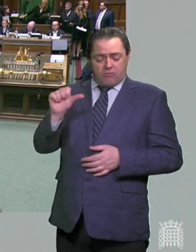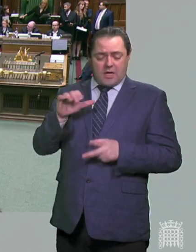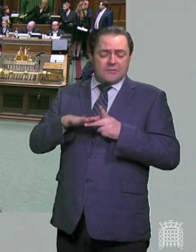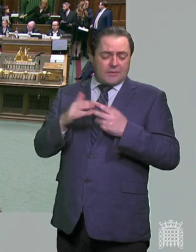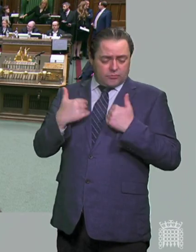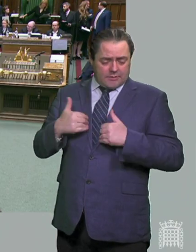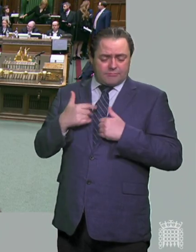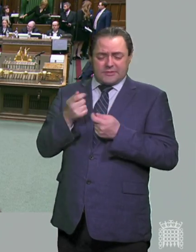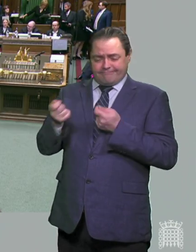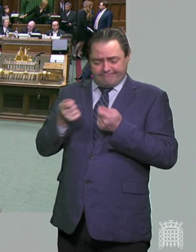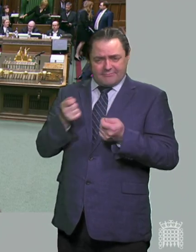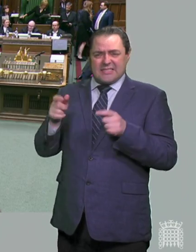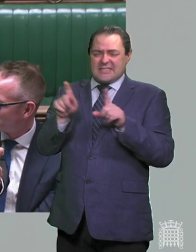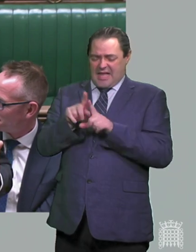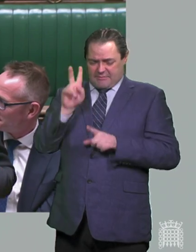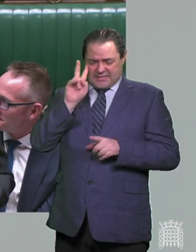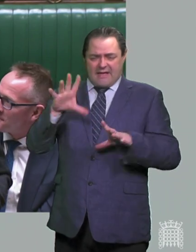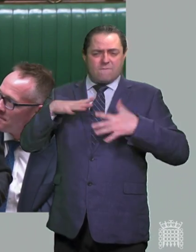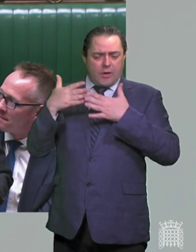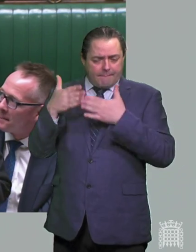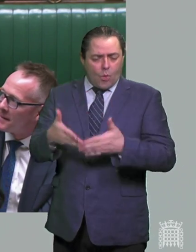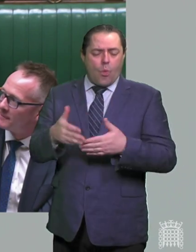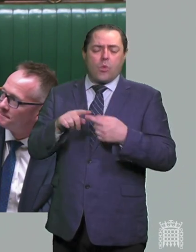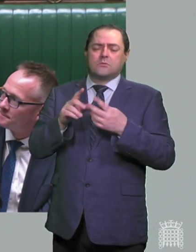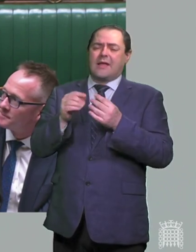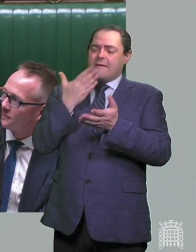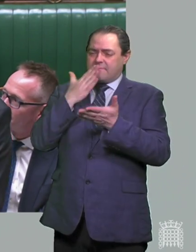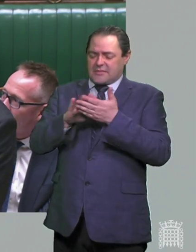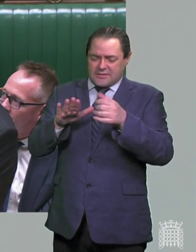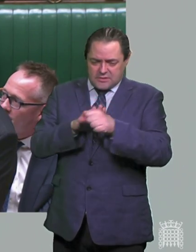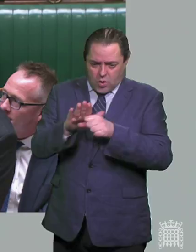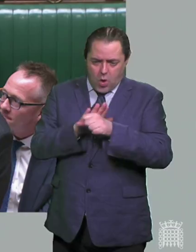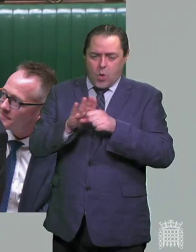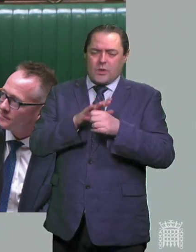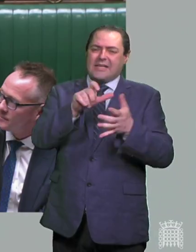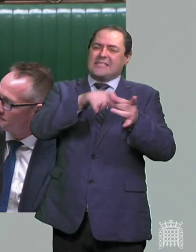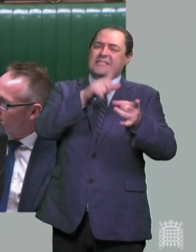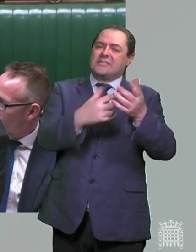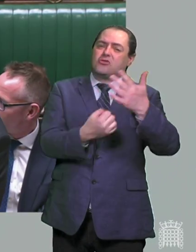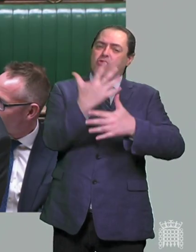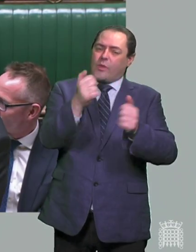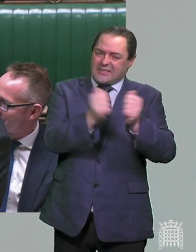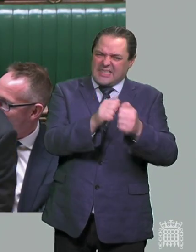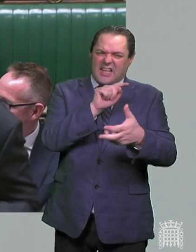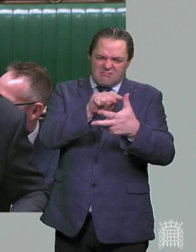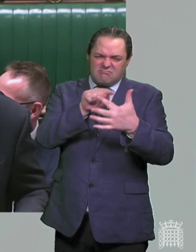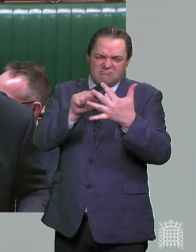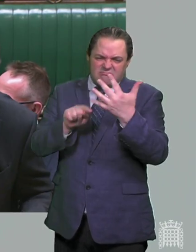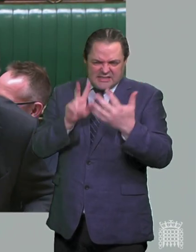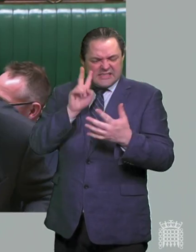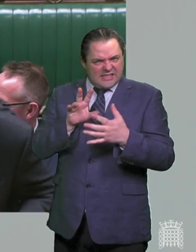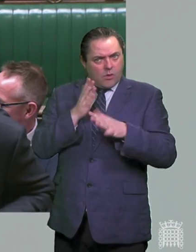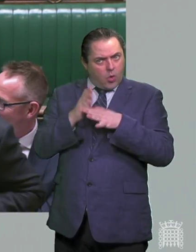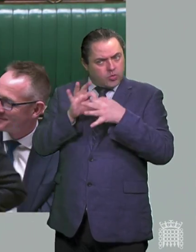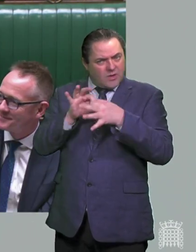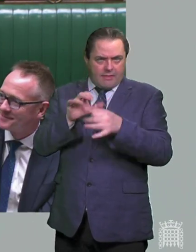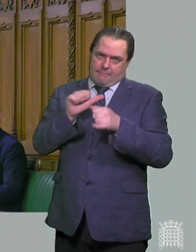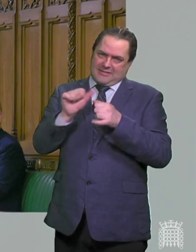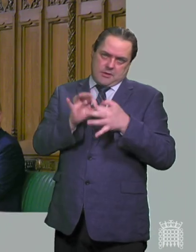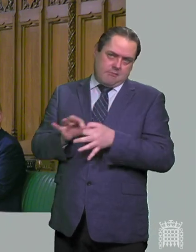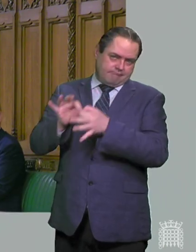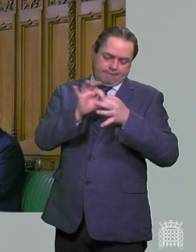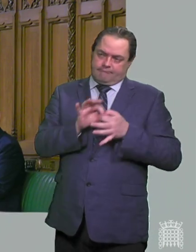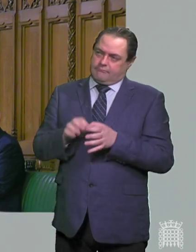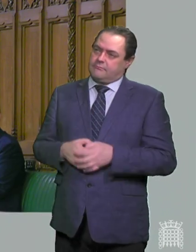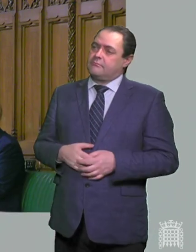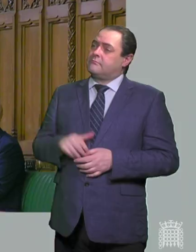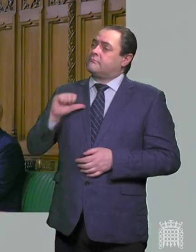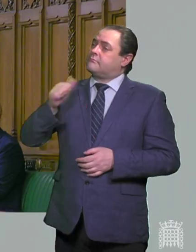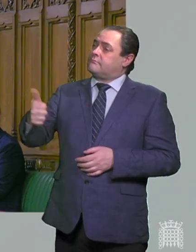Indeed. As we have seen with freeports, as we will see with investment zones and as we have seen with city and region growth deals, when we work together, we are truly better together.